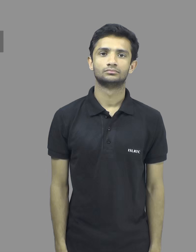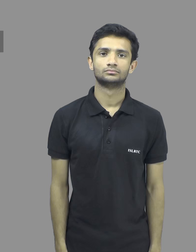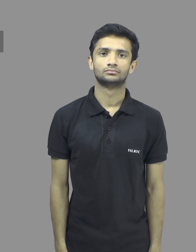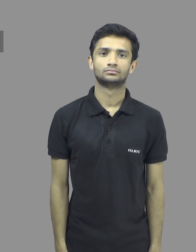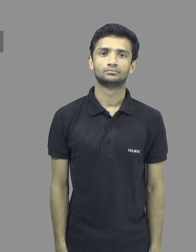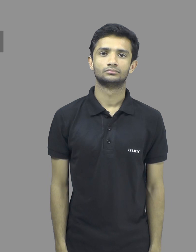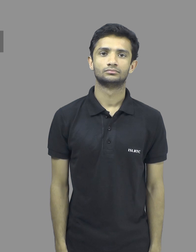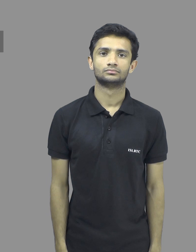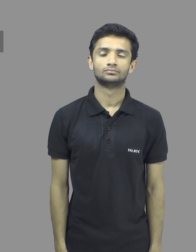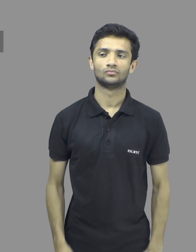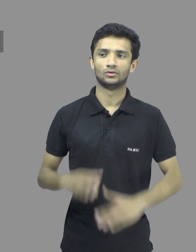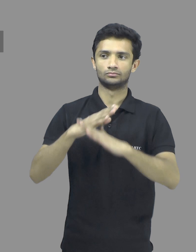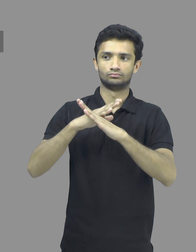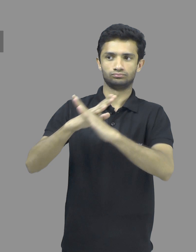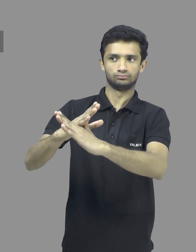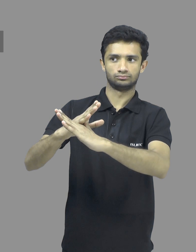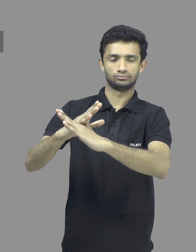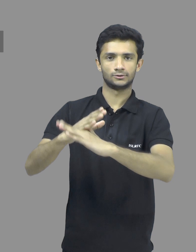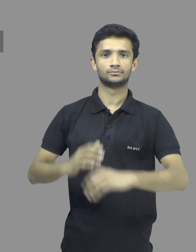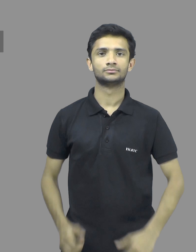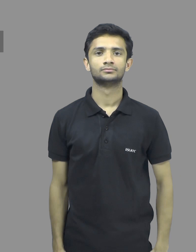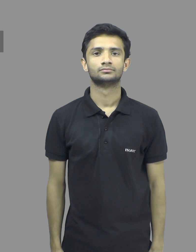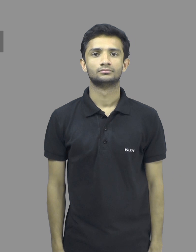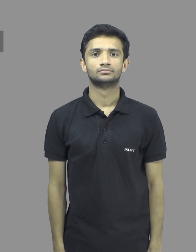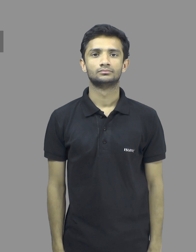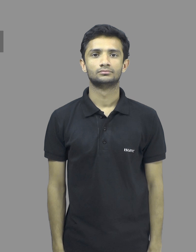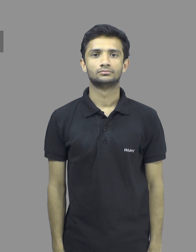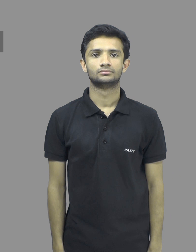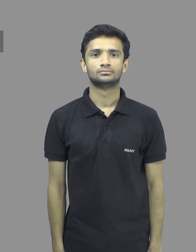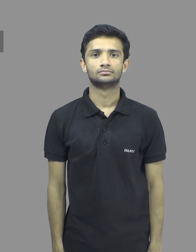Defend Protect